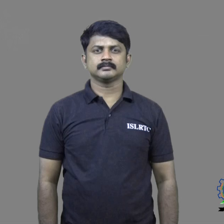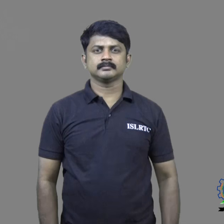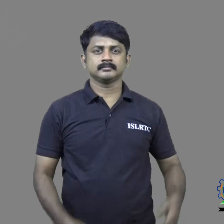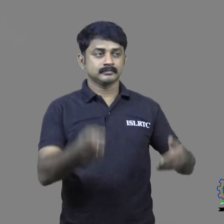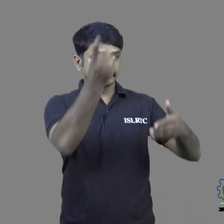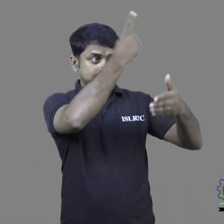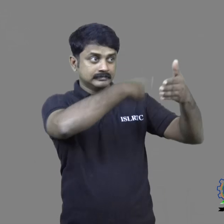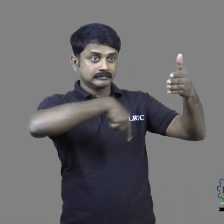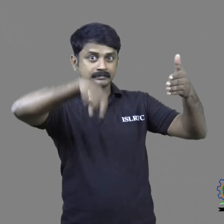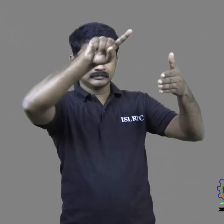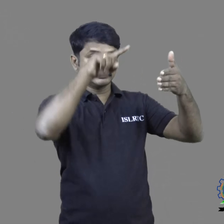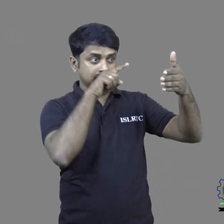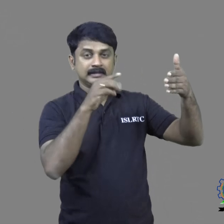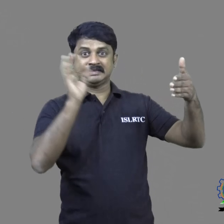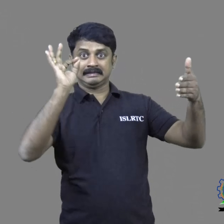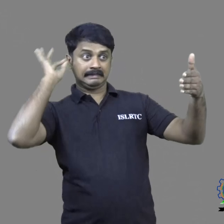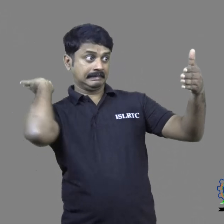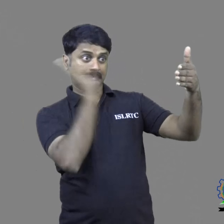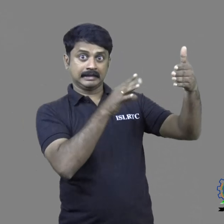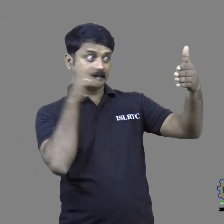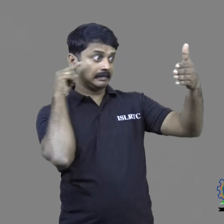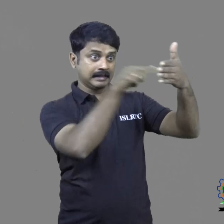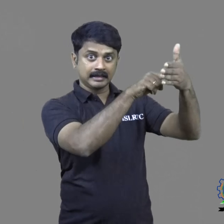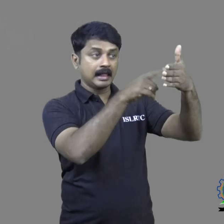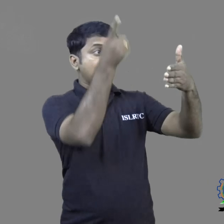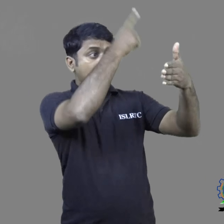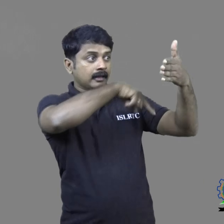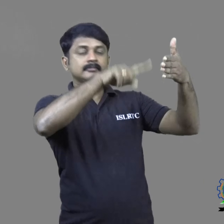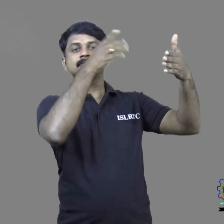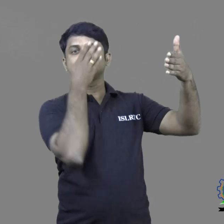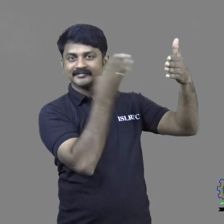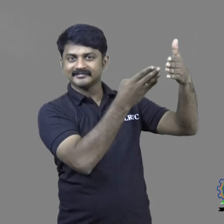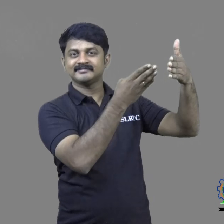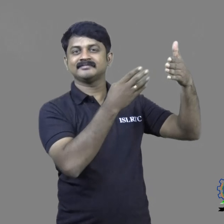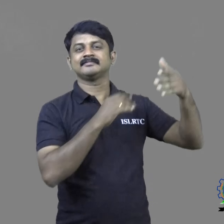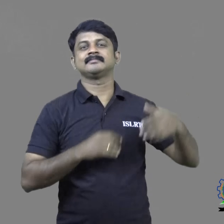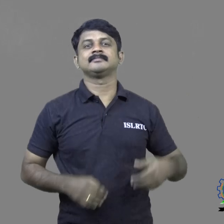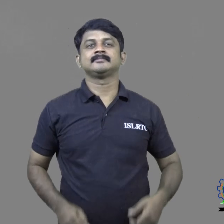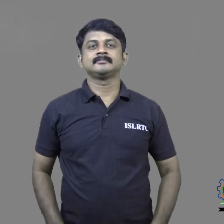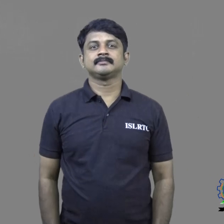Dartboard